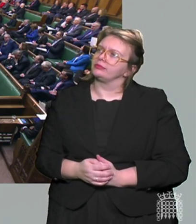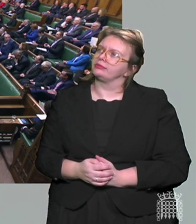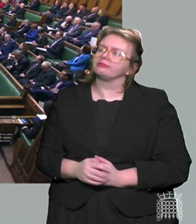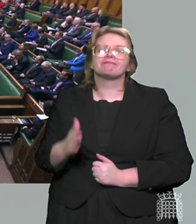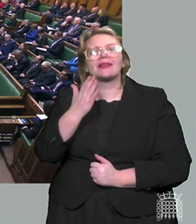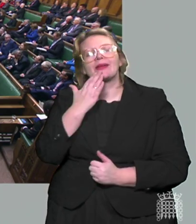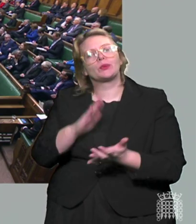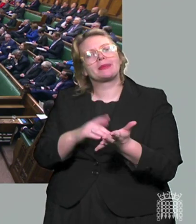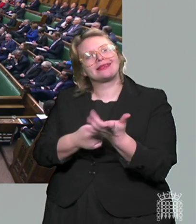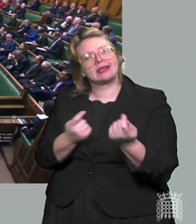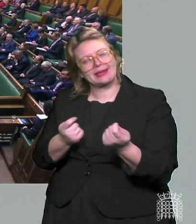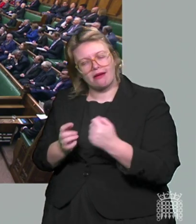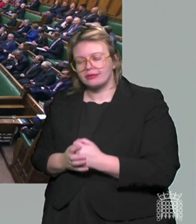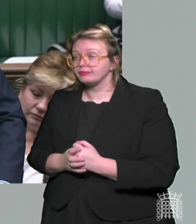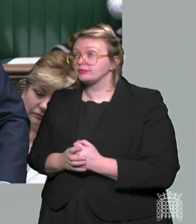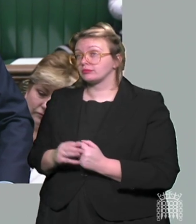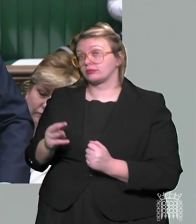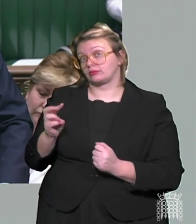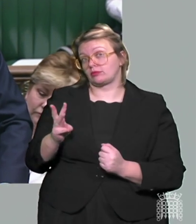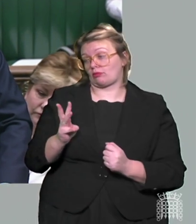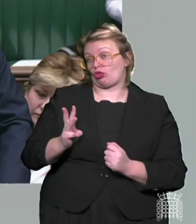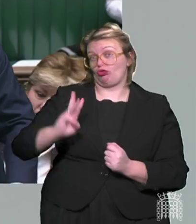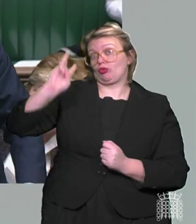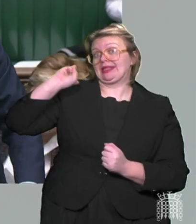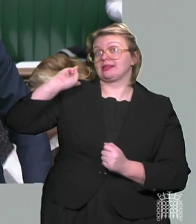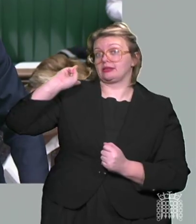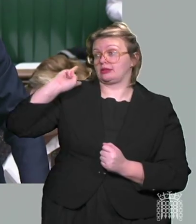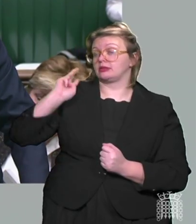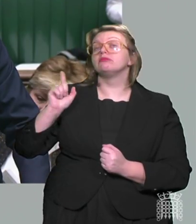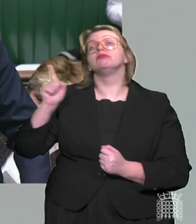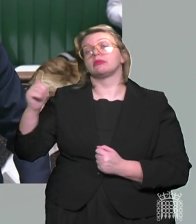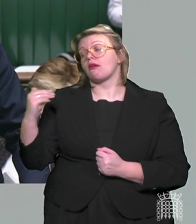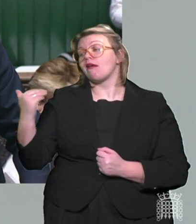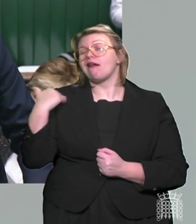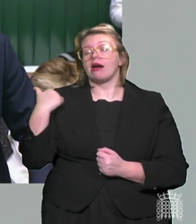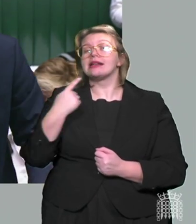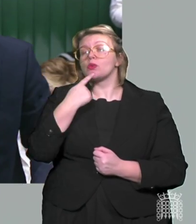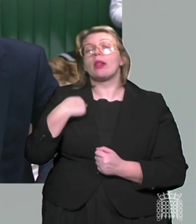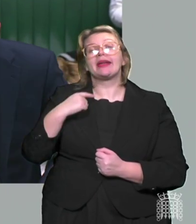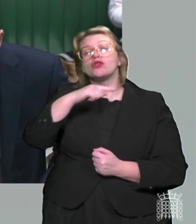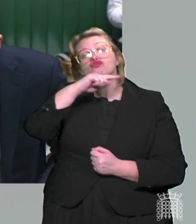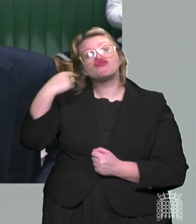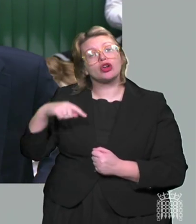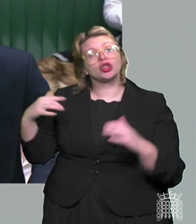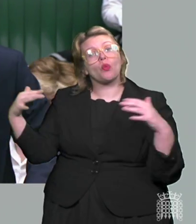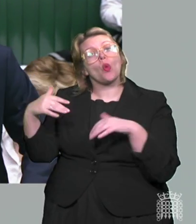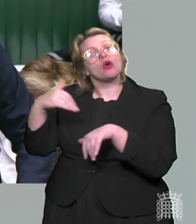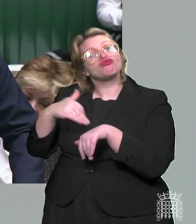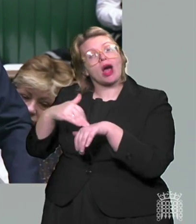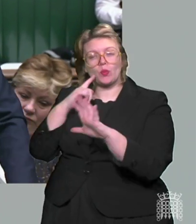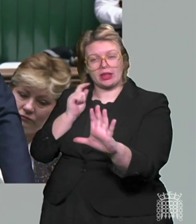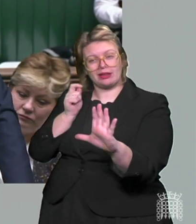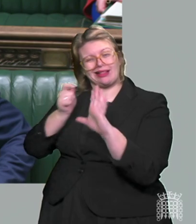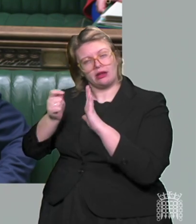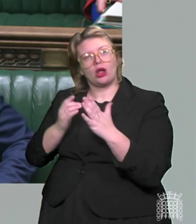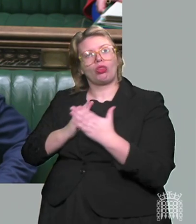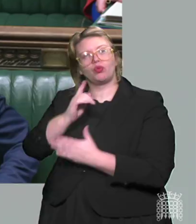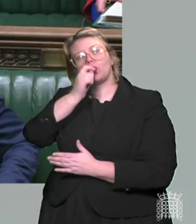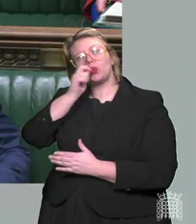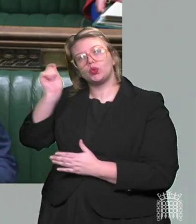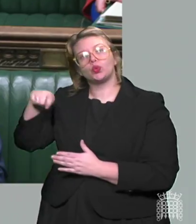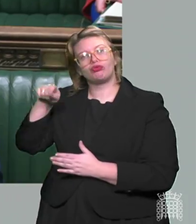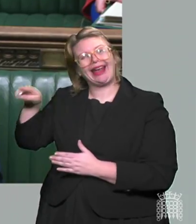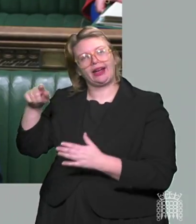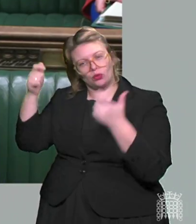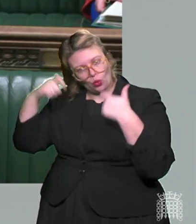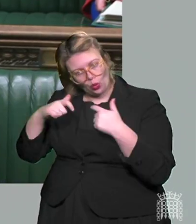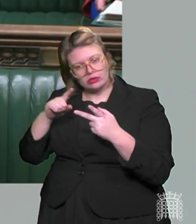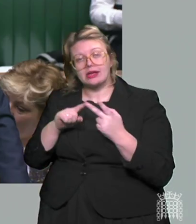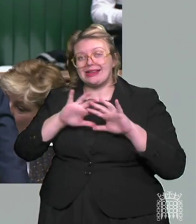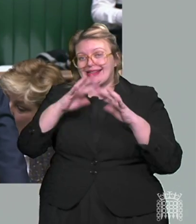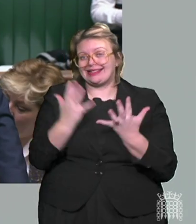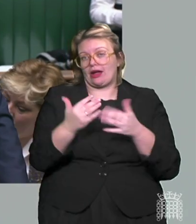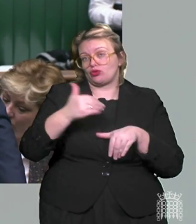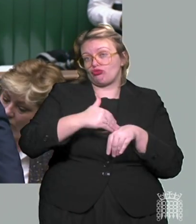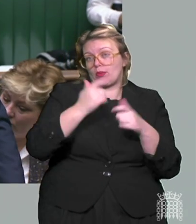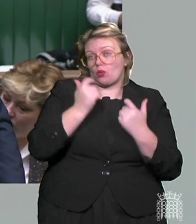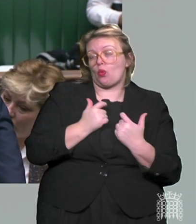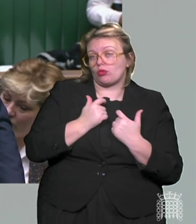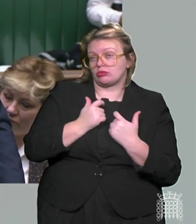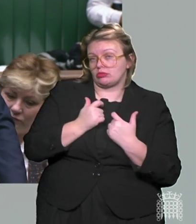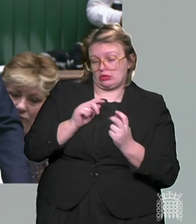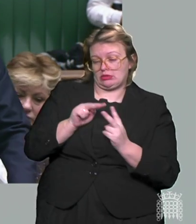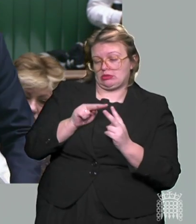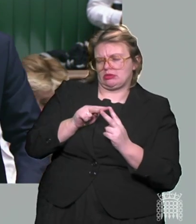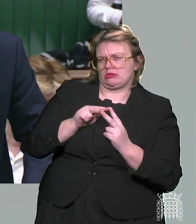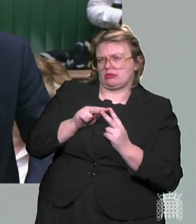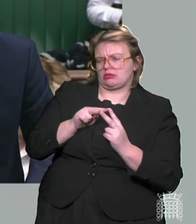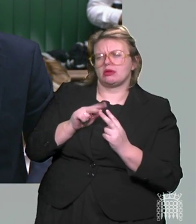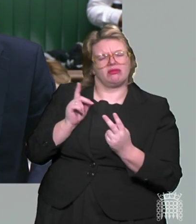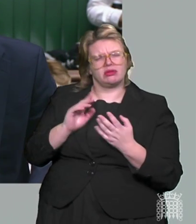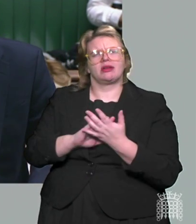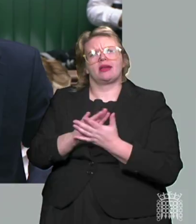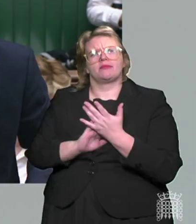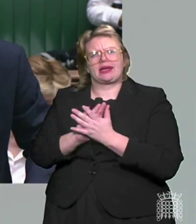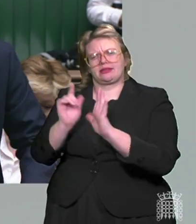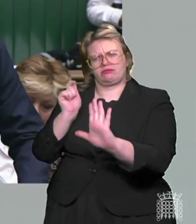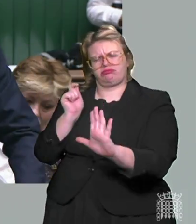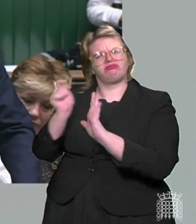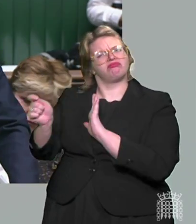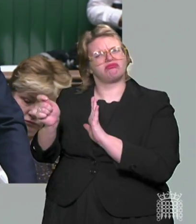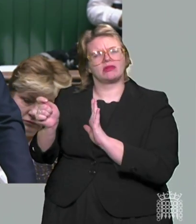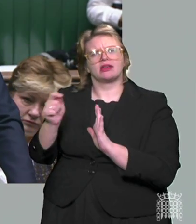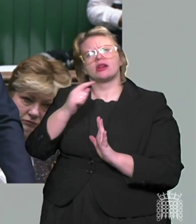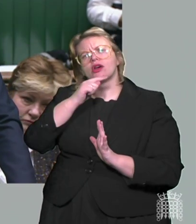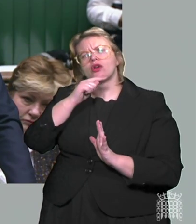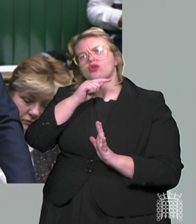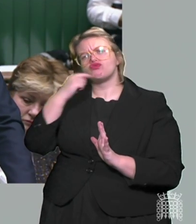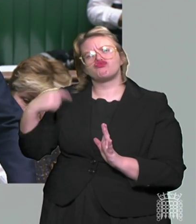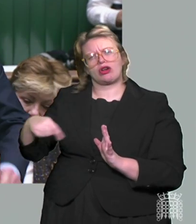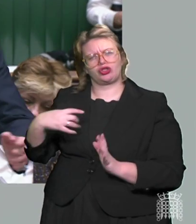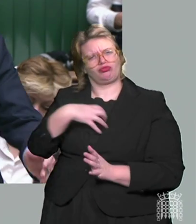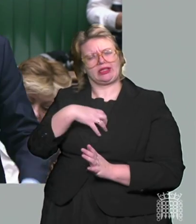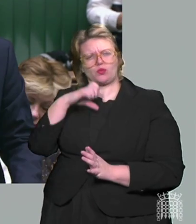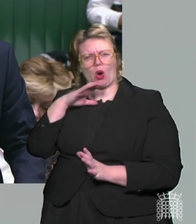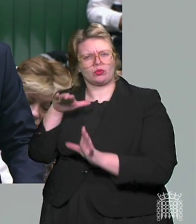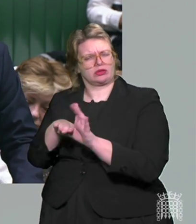Three weeks ago, the Secretary of State for Justice told me from the Dispatch Box that Russian war crimes would be pursued via Ukrainian domestic courts and the International Criminal Court, even though that denied the possibility of prosecuting Putin and his inner circle for the crime of aggression.